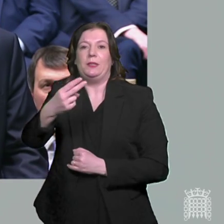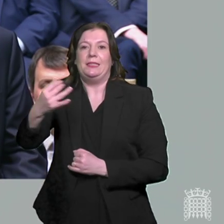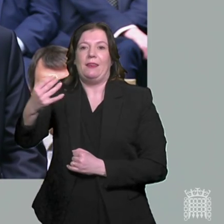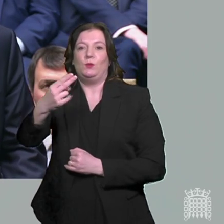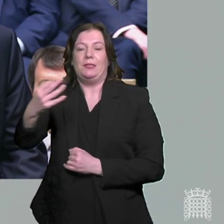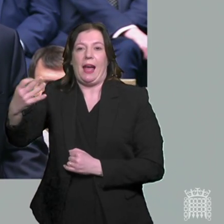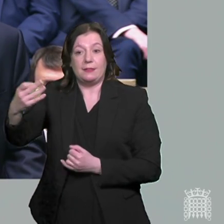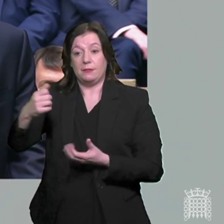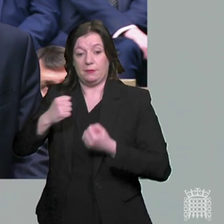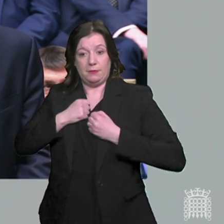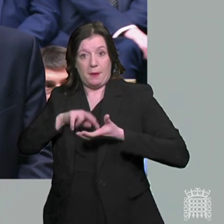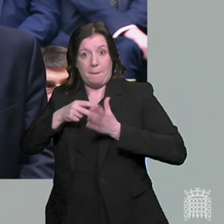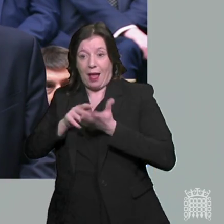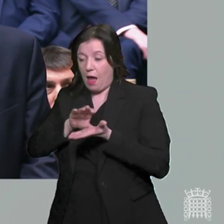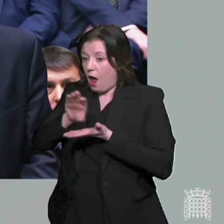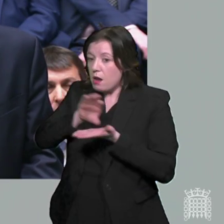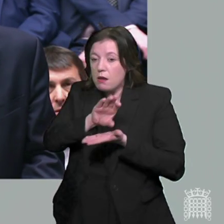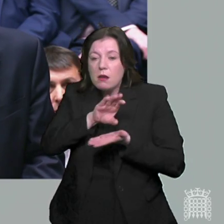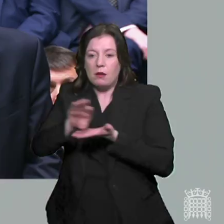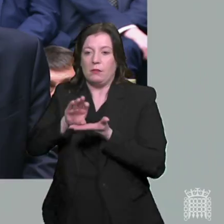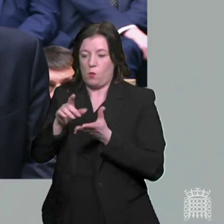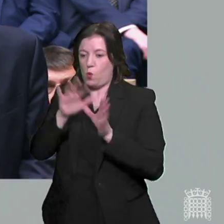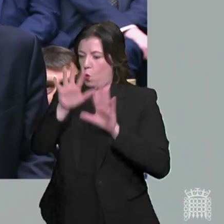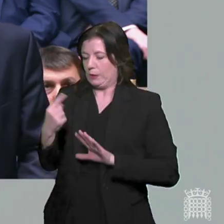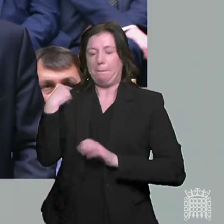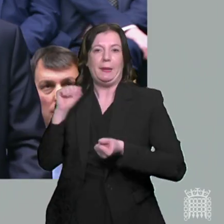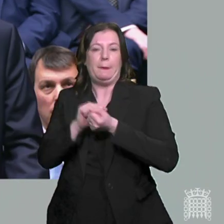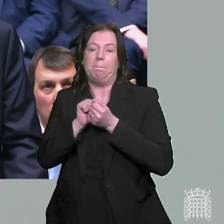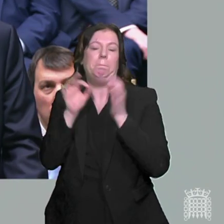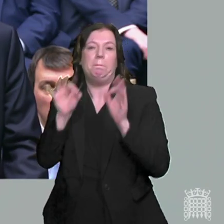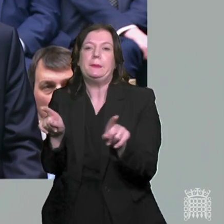Capital plans are maintained at the same level set at the autumn statement.